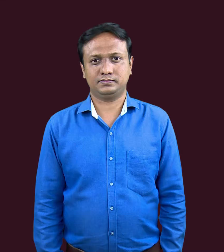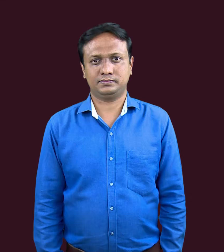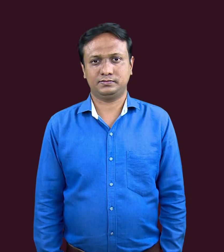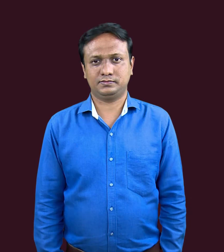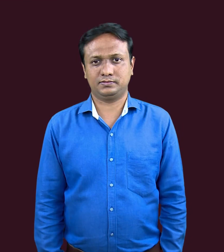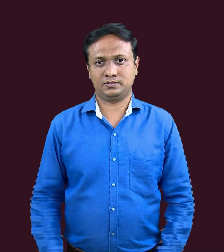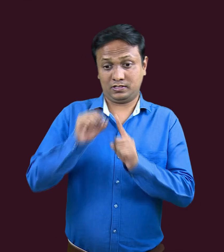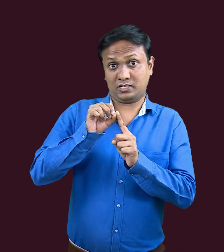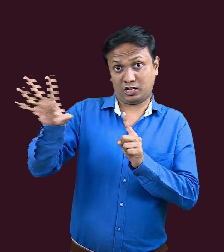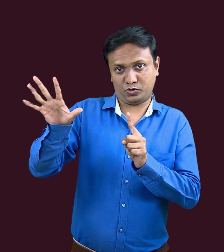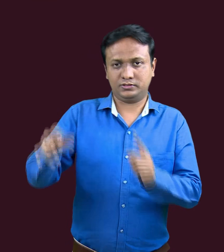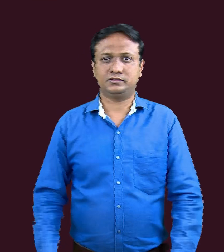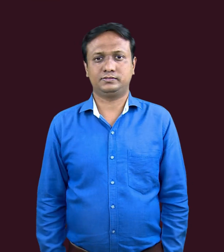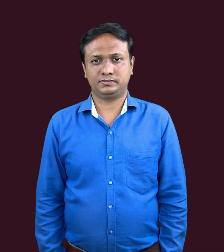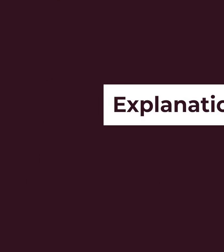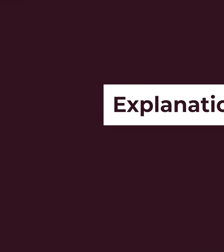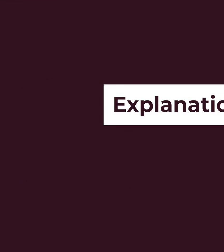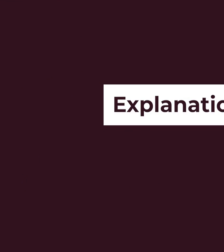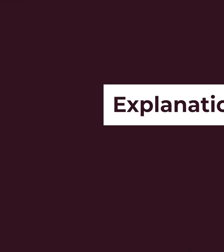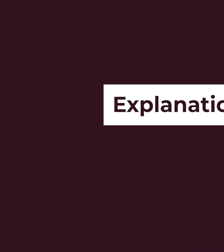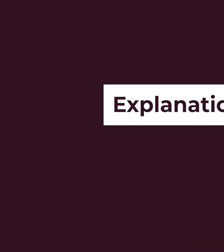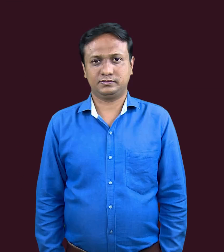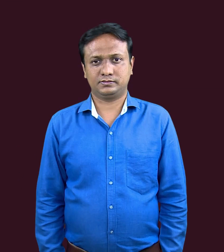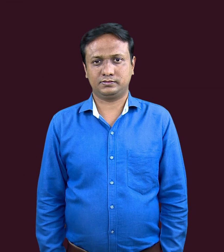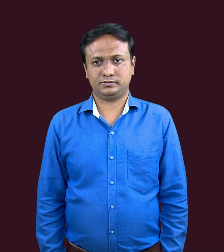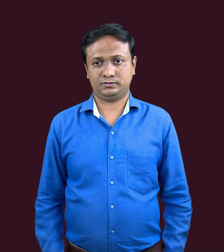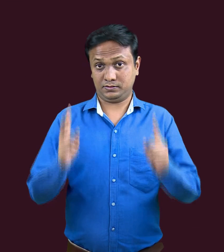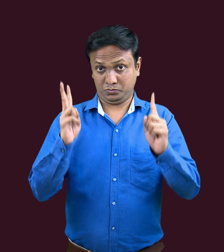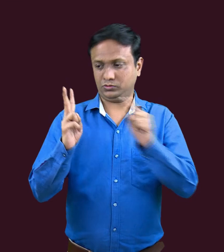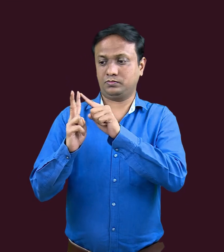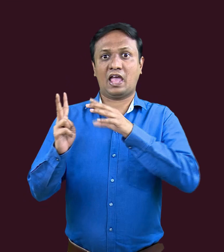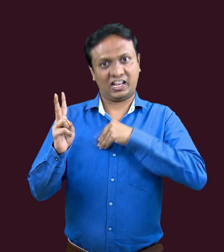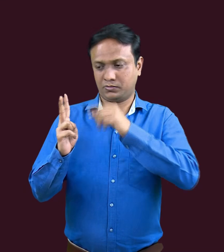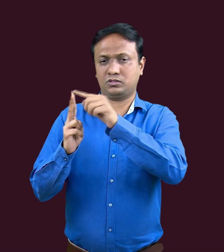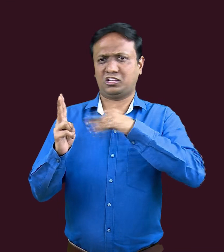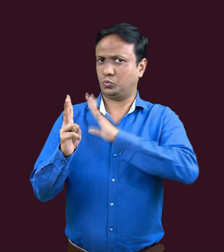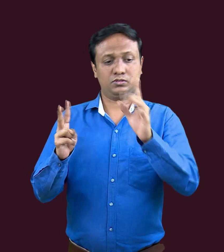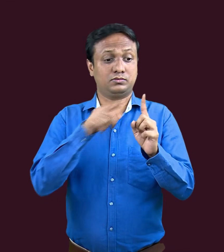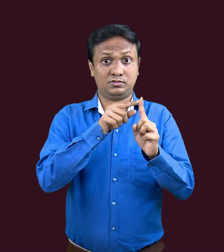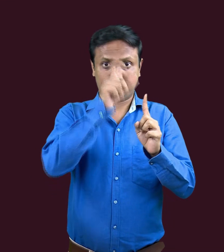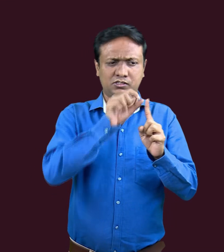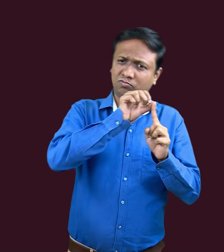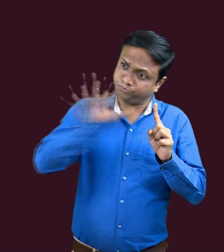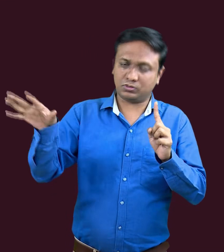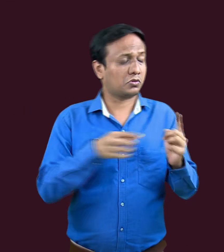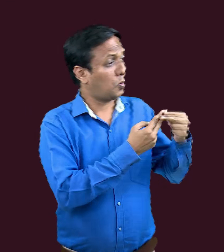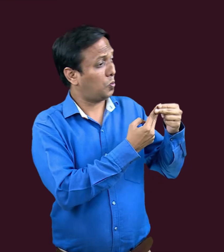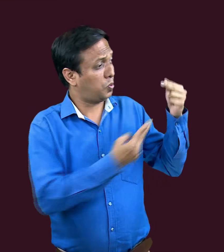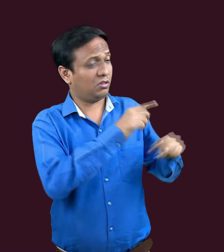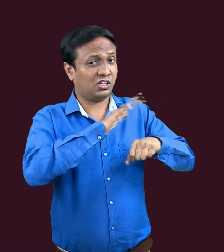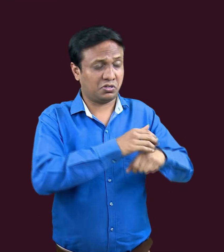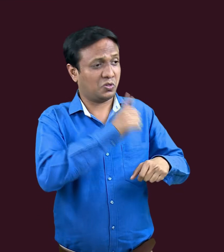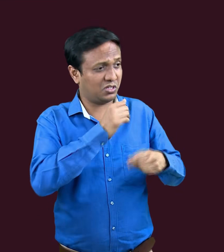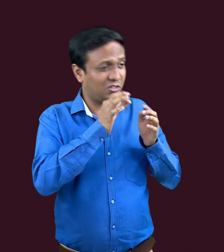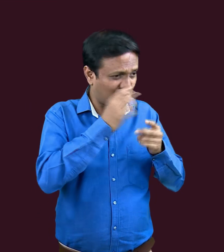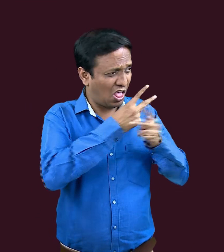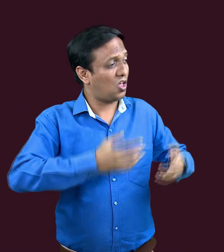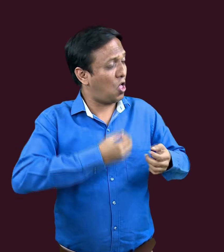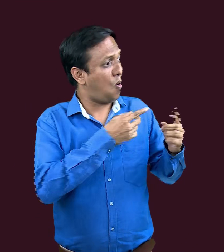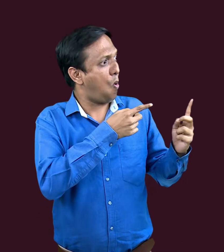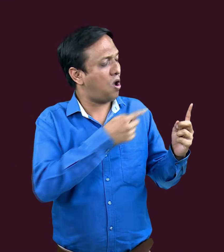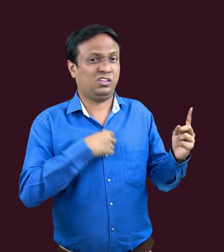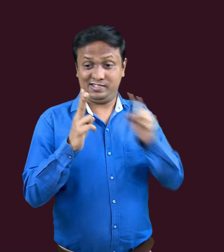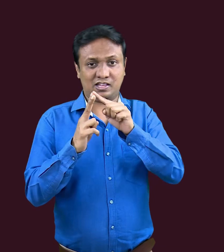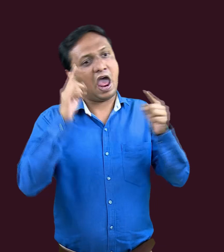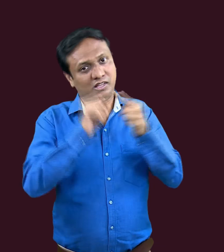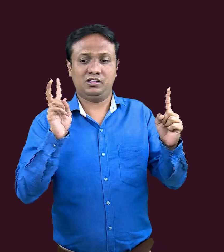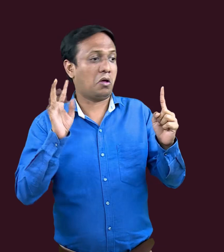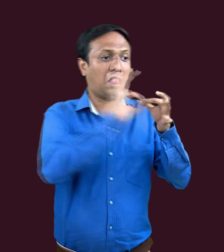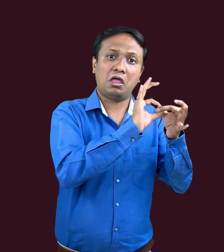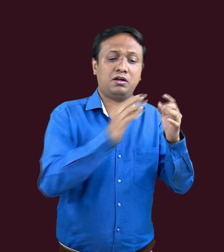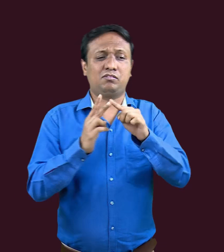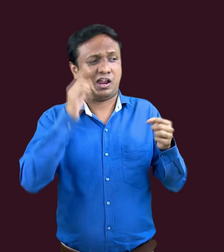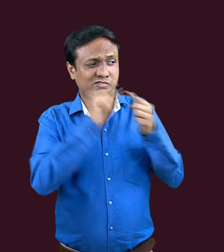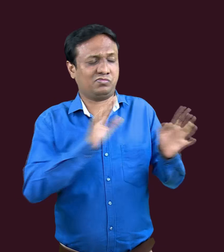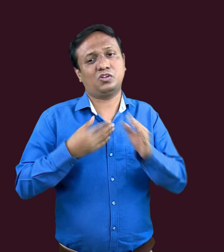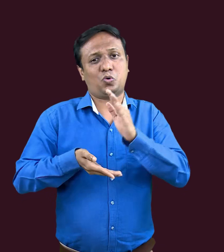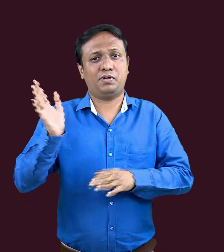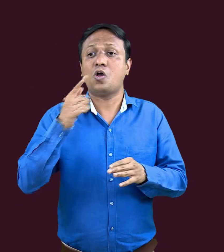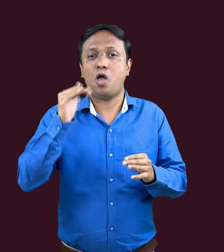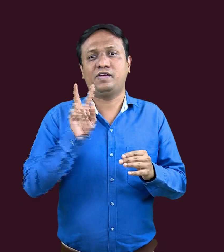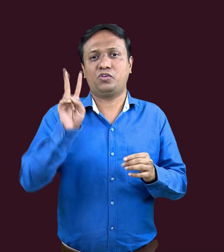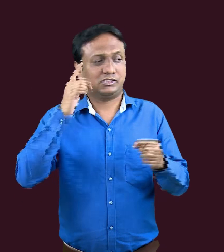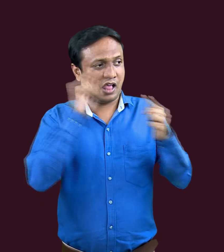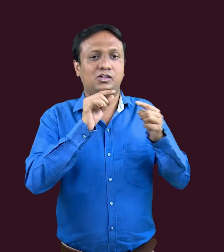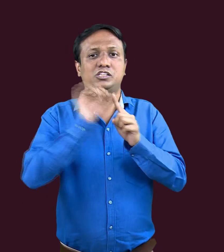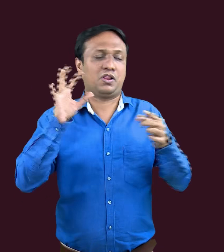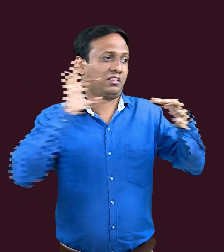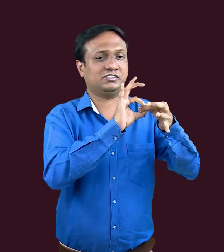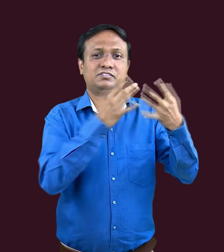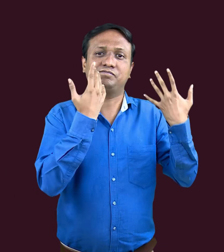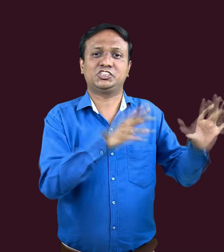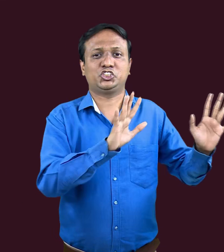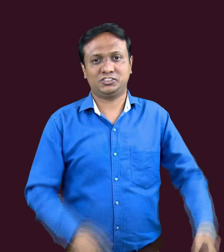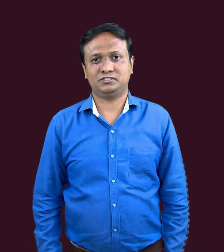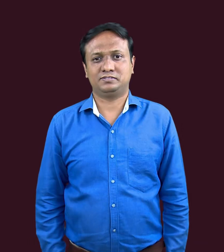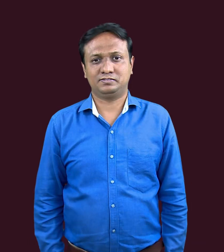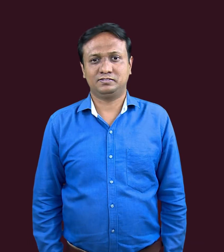Exposed